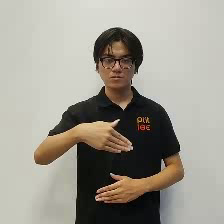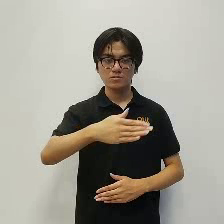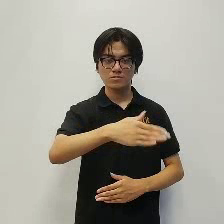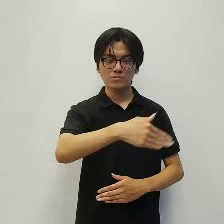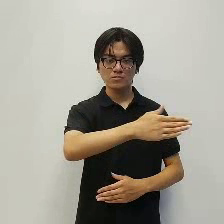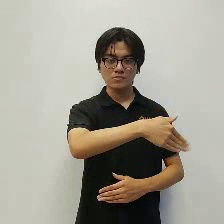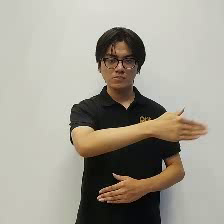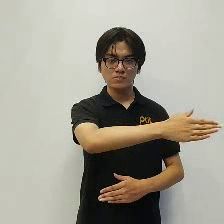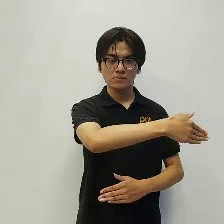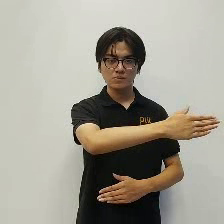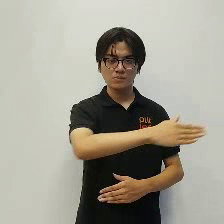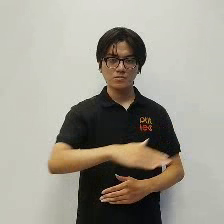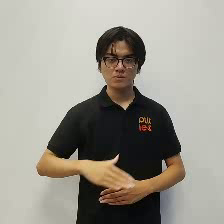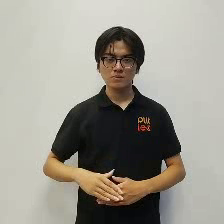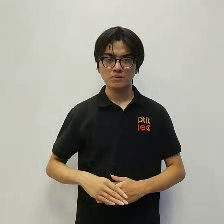Cá